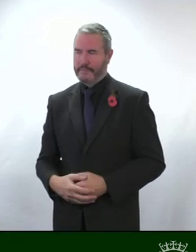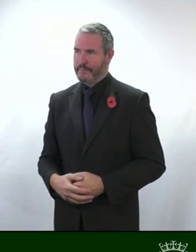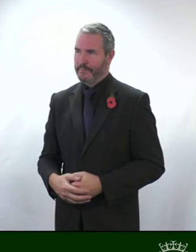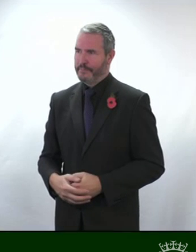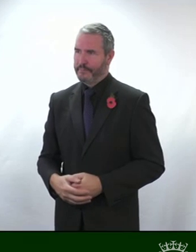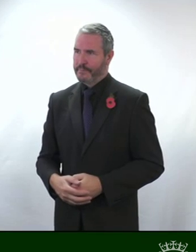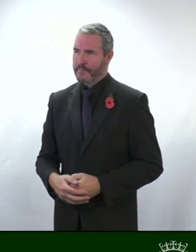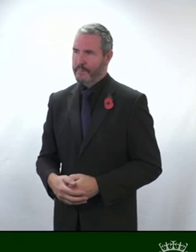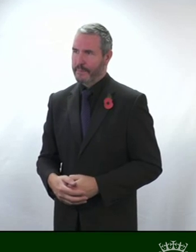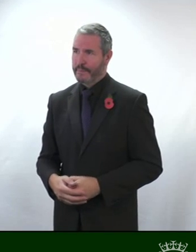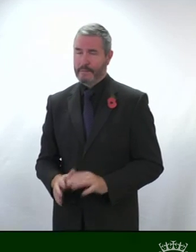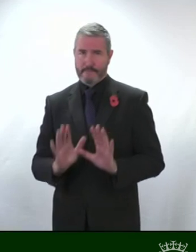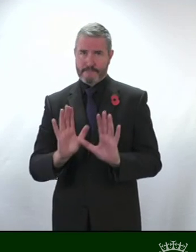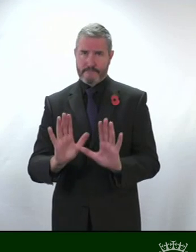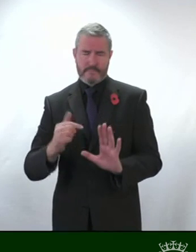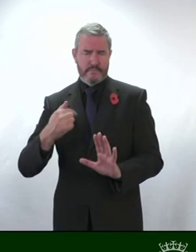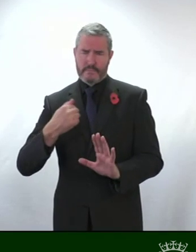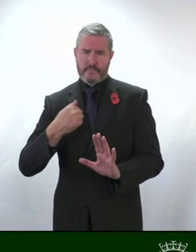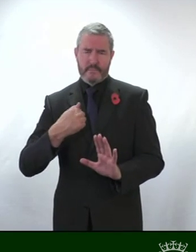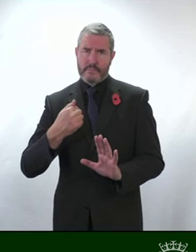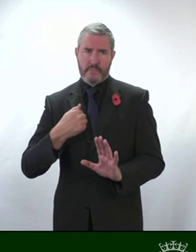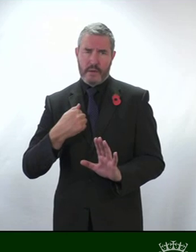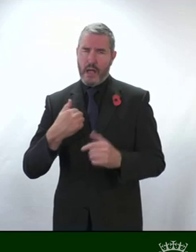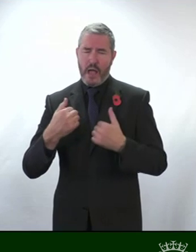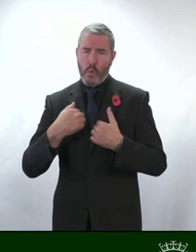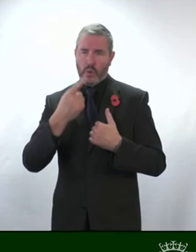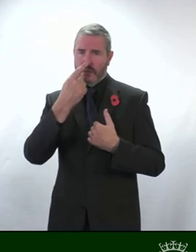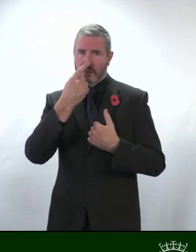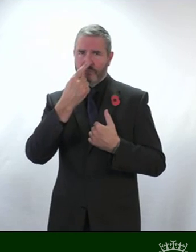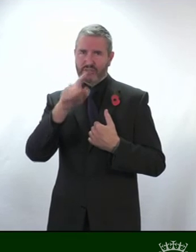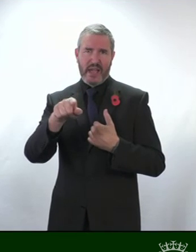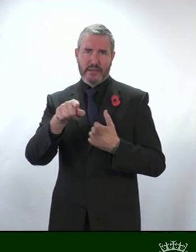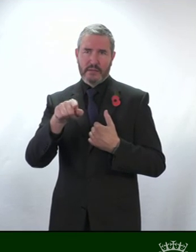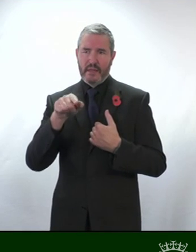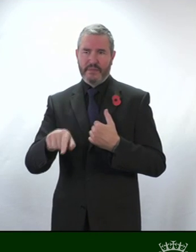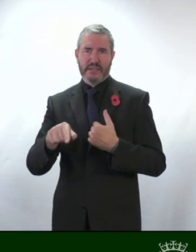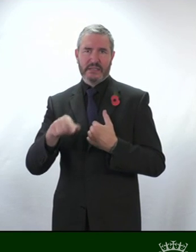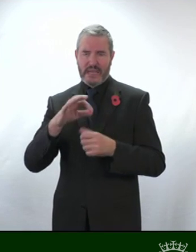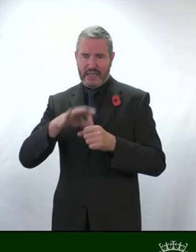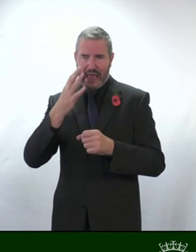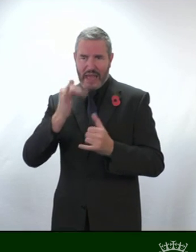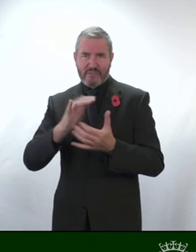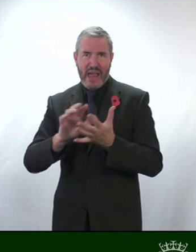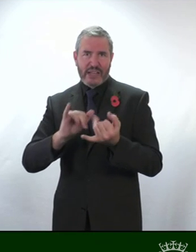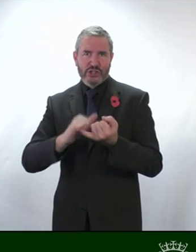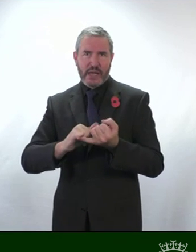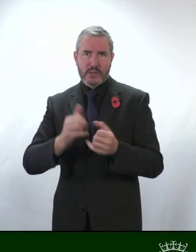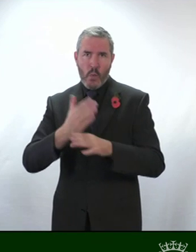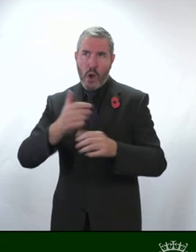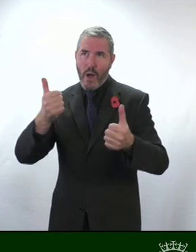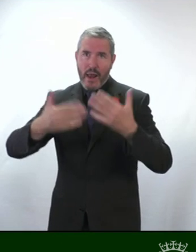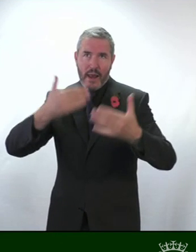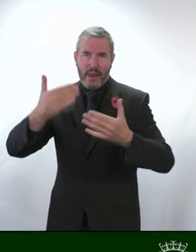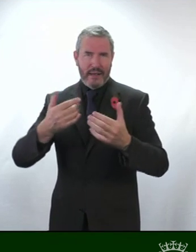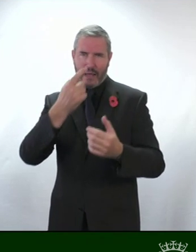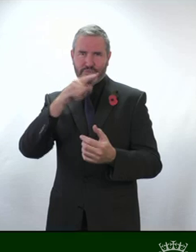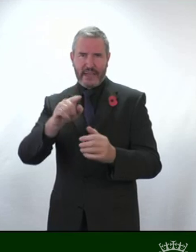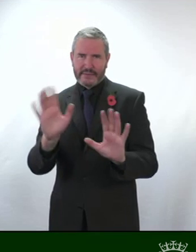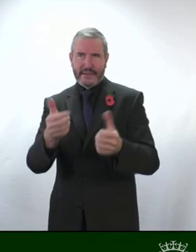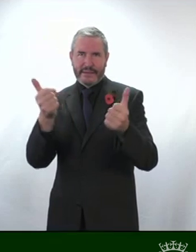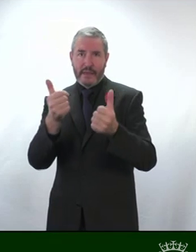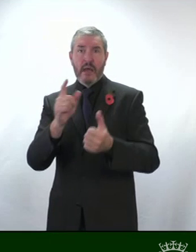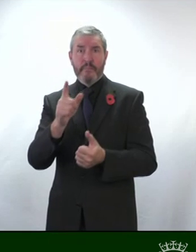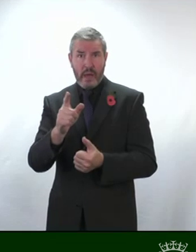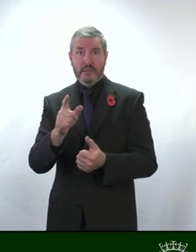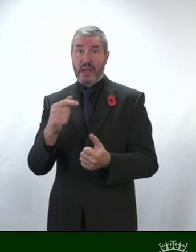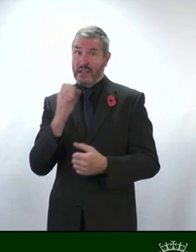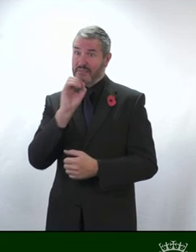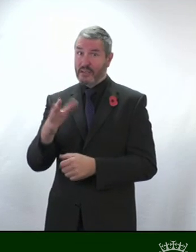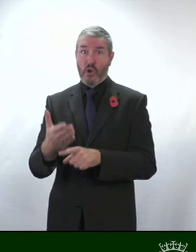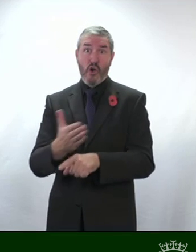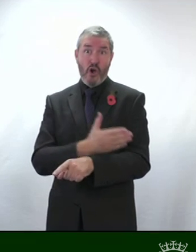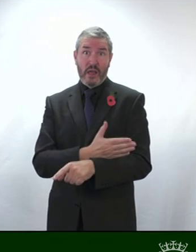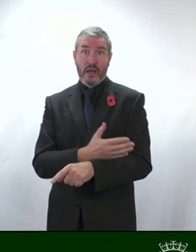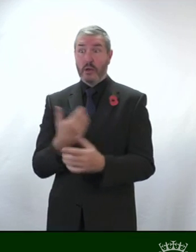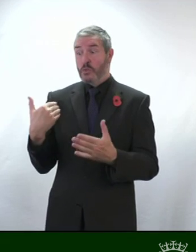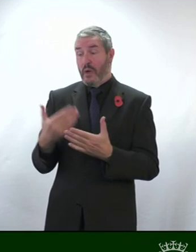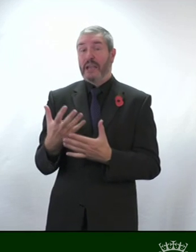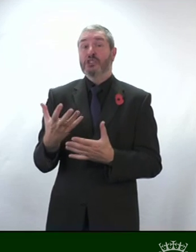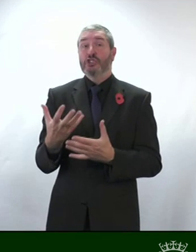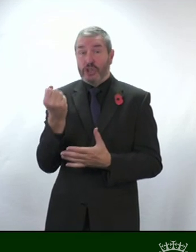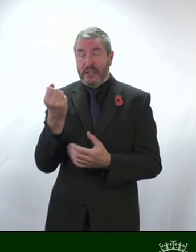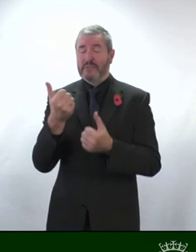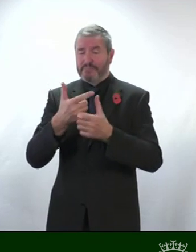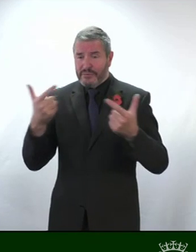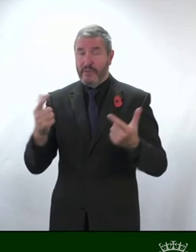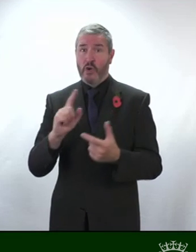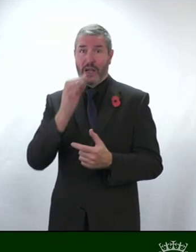I am not going to pretend that every aspect of NHS Test and Trace has worked in the way that I wanted to, but as I said earlier on, it has achieved some very considerable things.